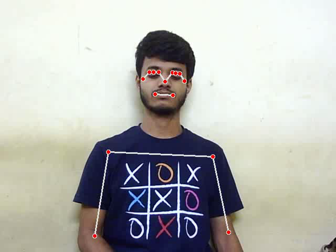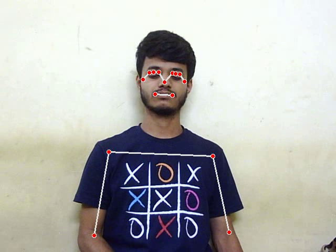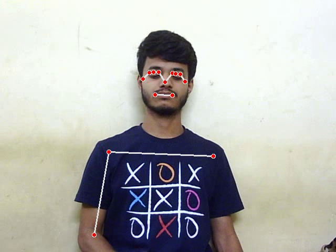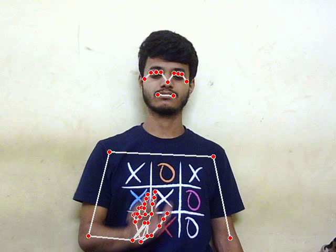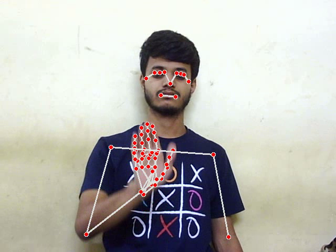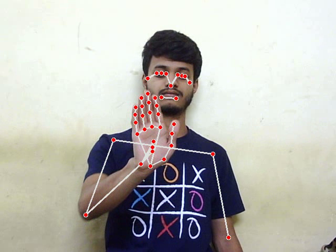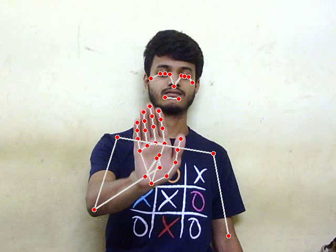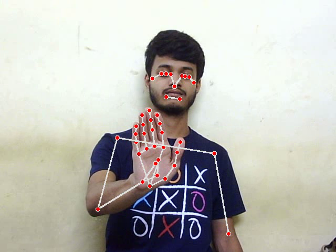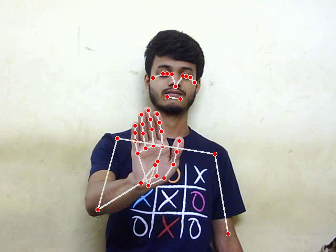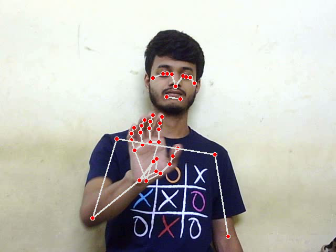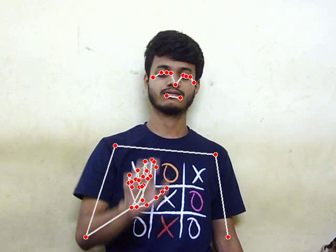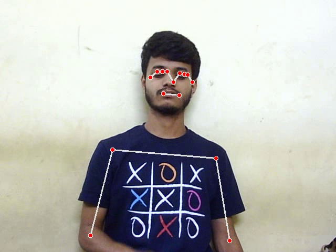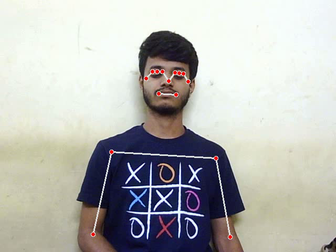your